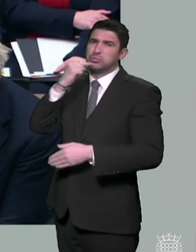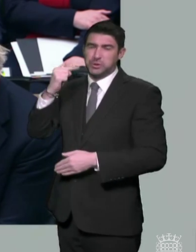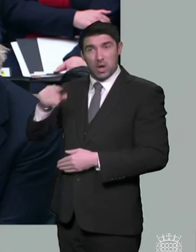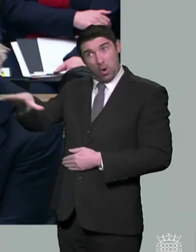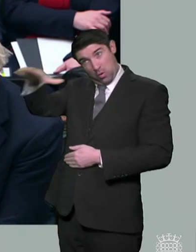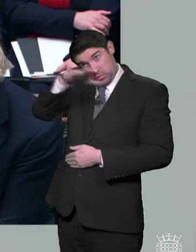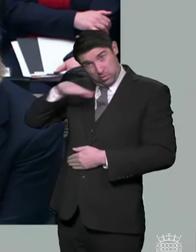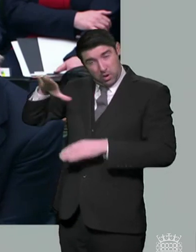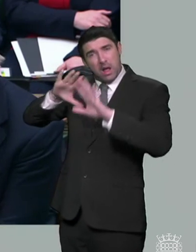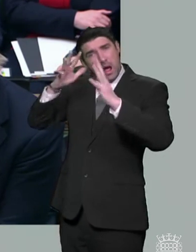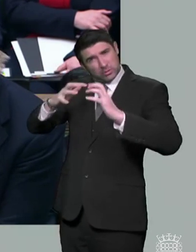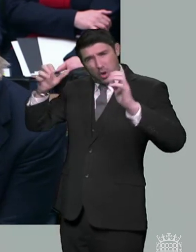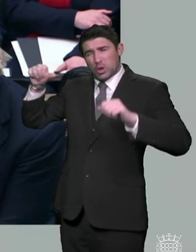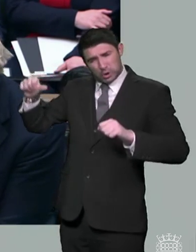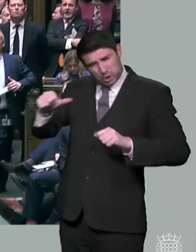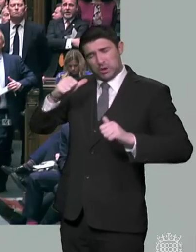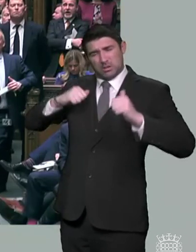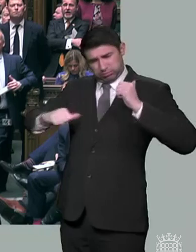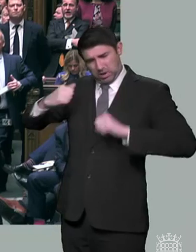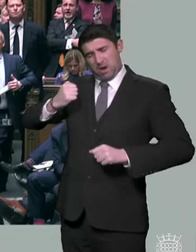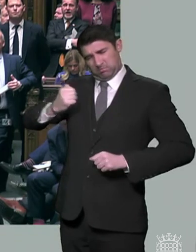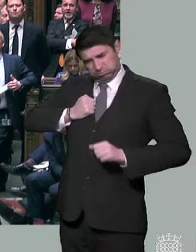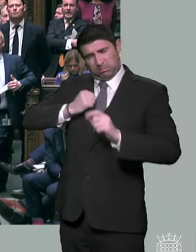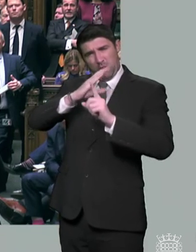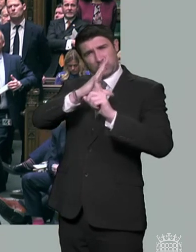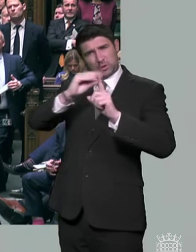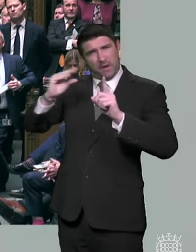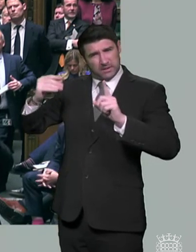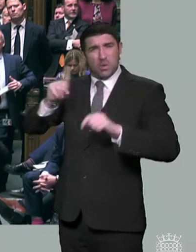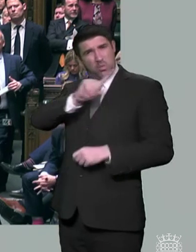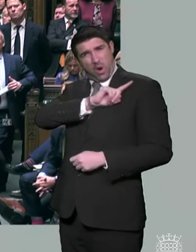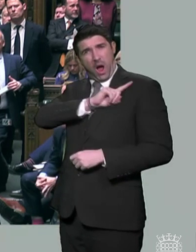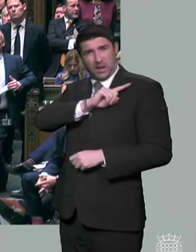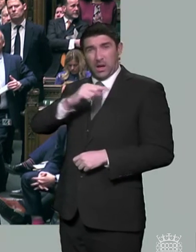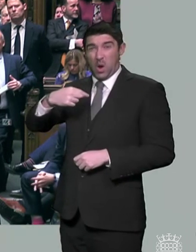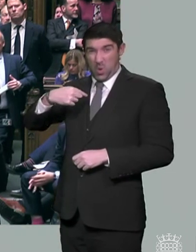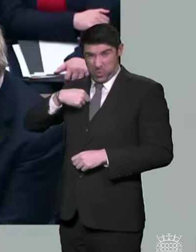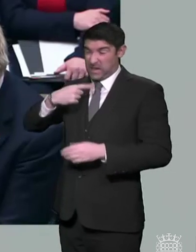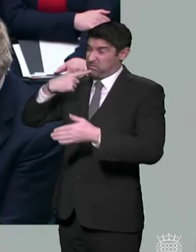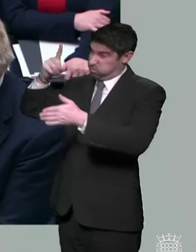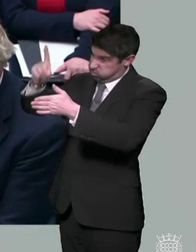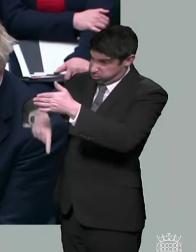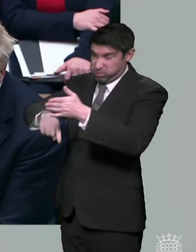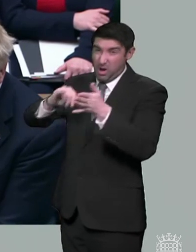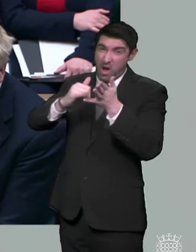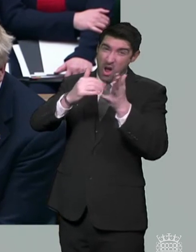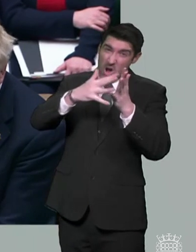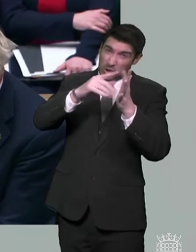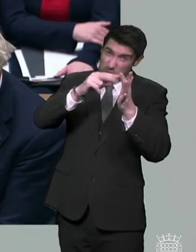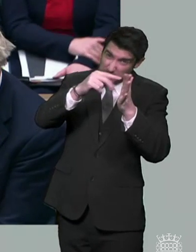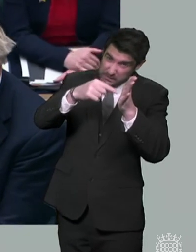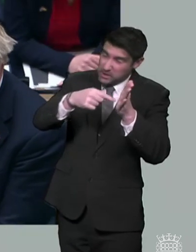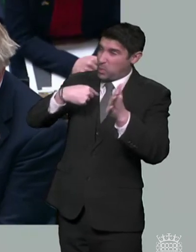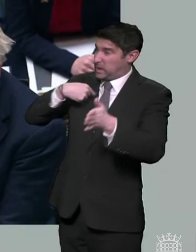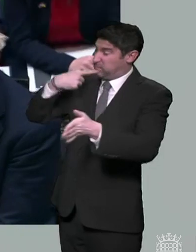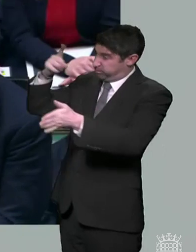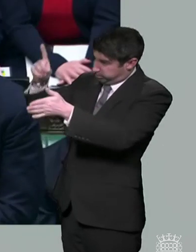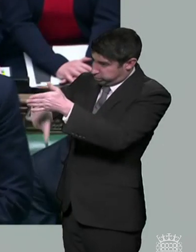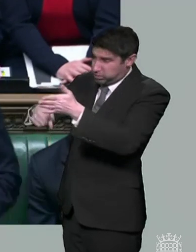We led the way on SWIFT, on Aeroflot and on freezing the assets of banks.